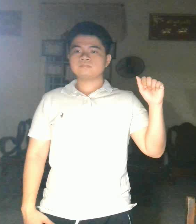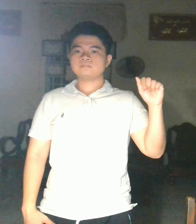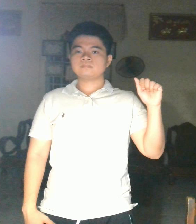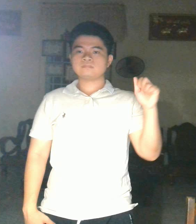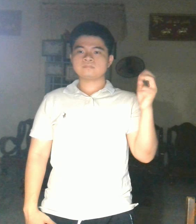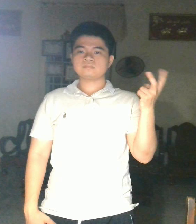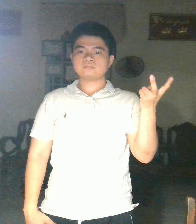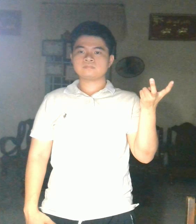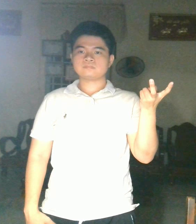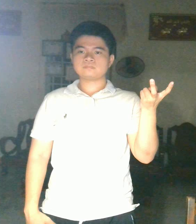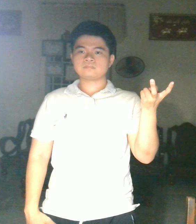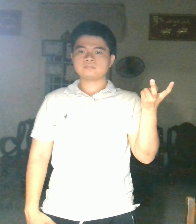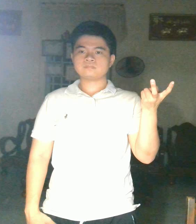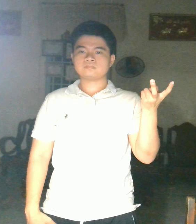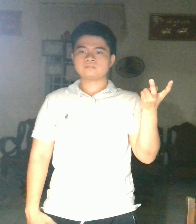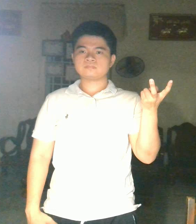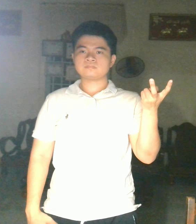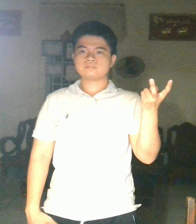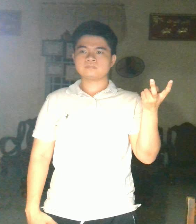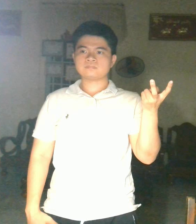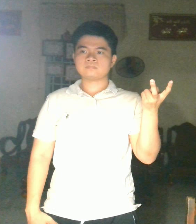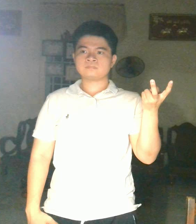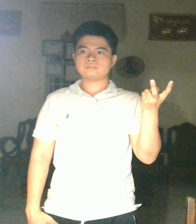ă